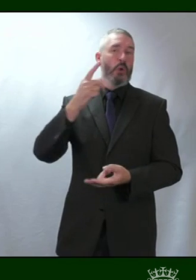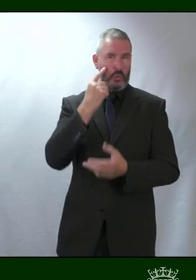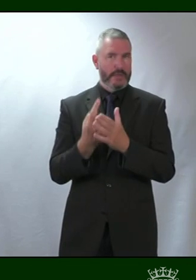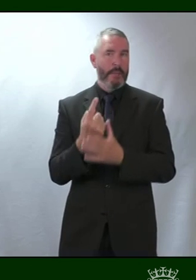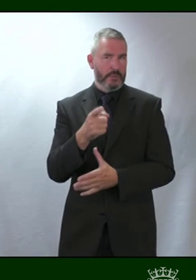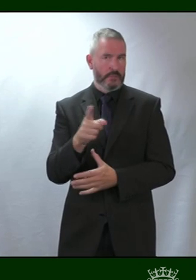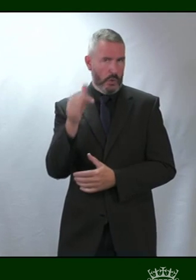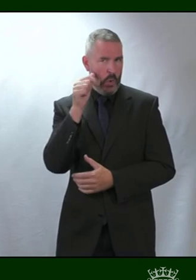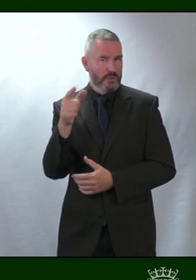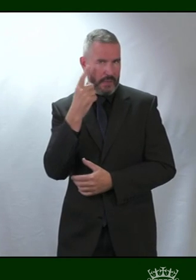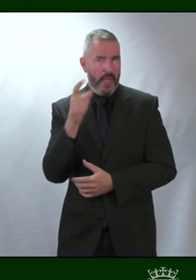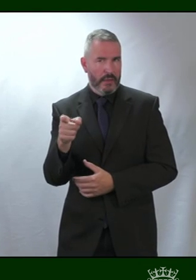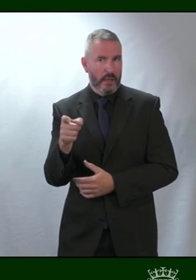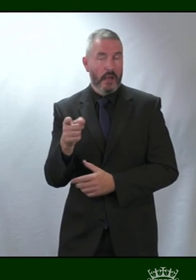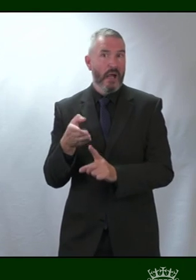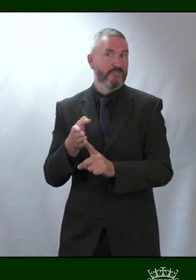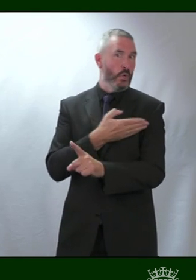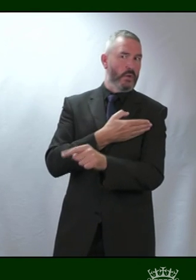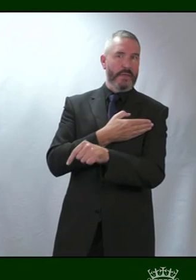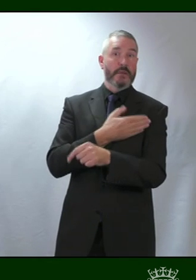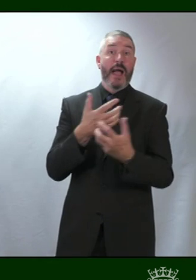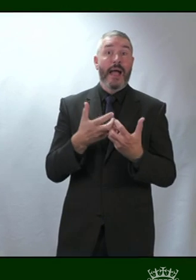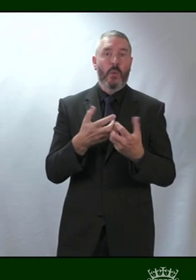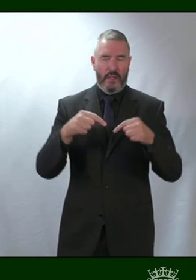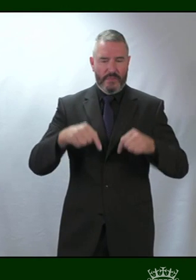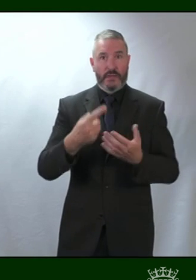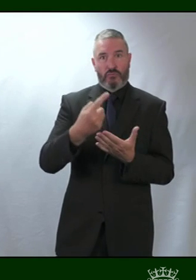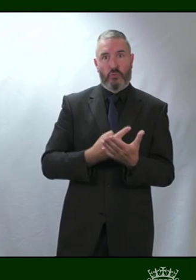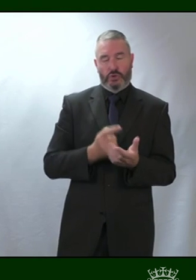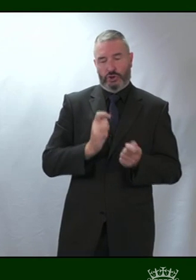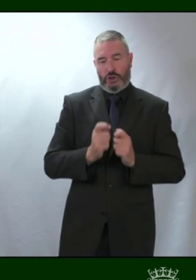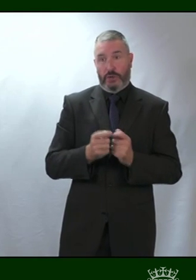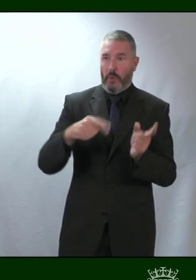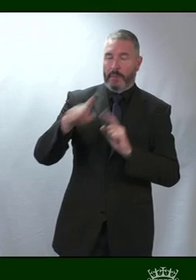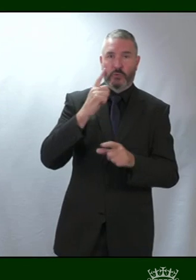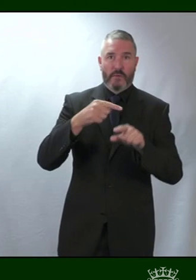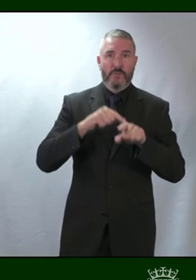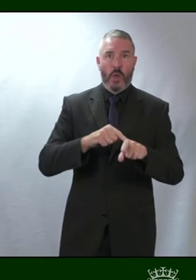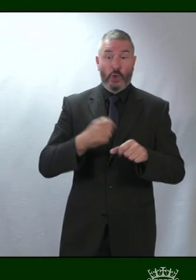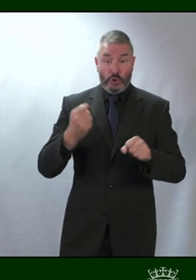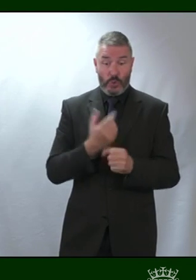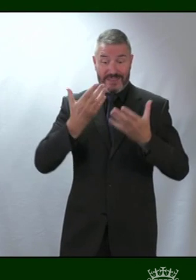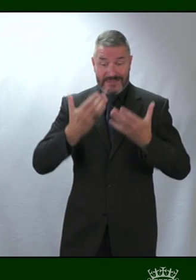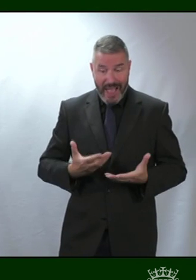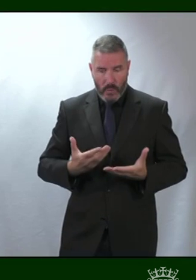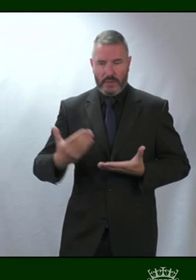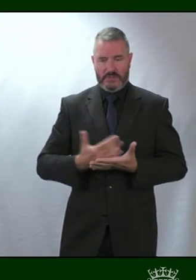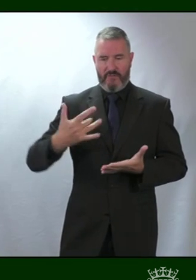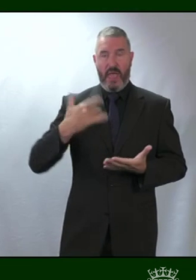It is precisely to avoid that that we are taking the steps that we are now, because a stitch in time saves nine.